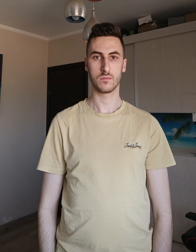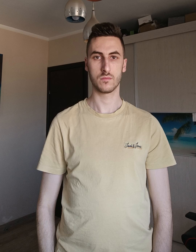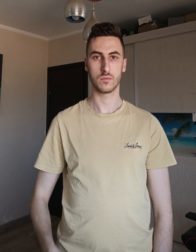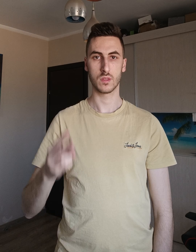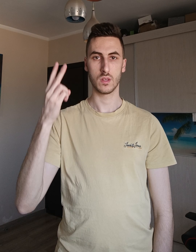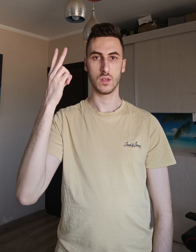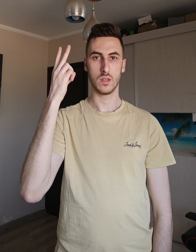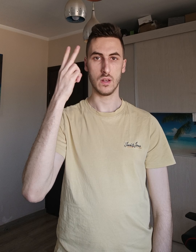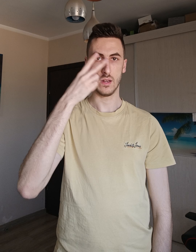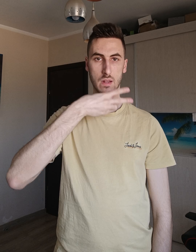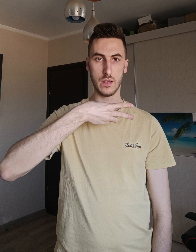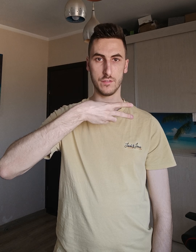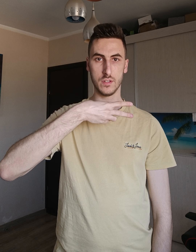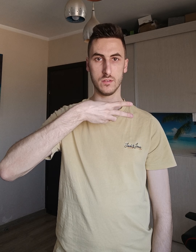להבין